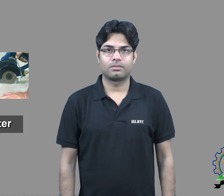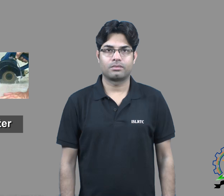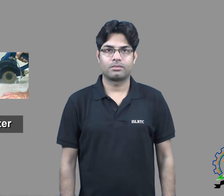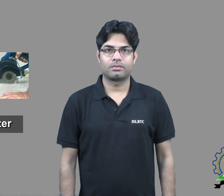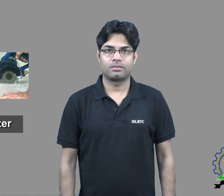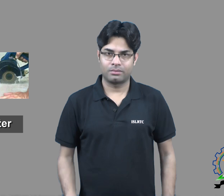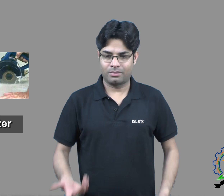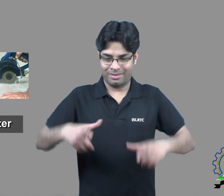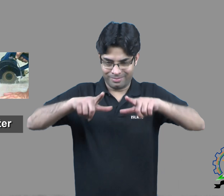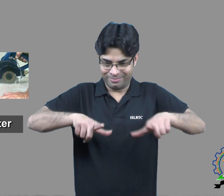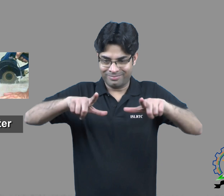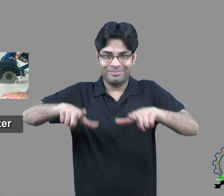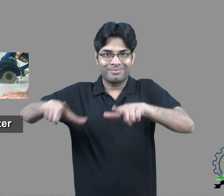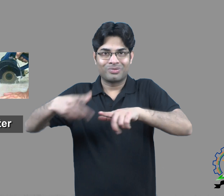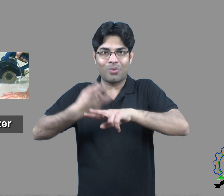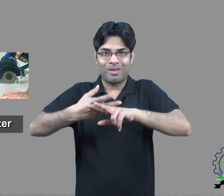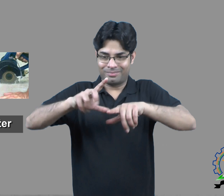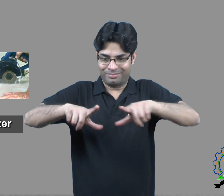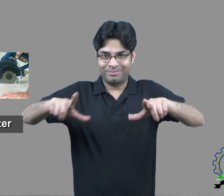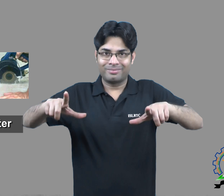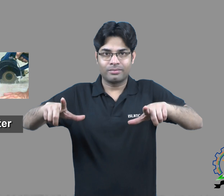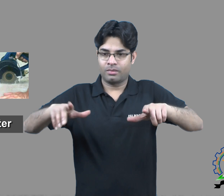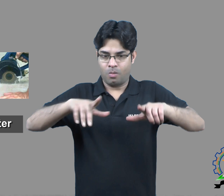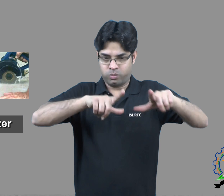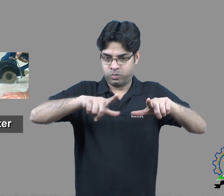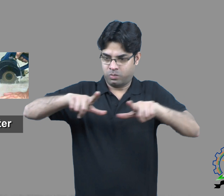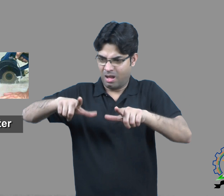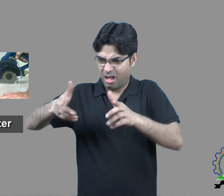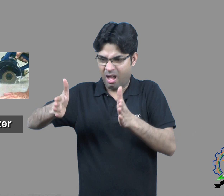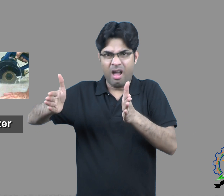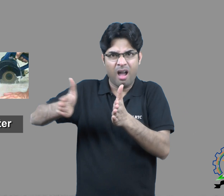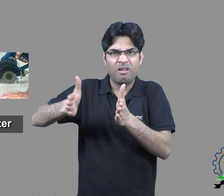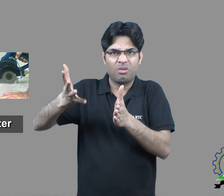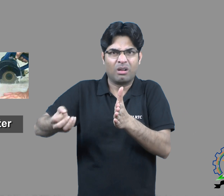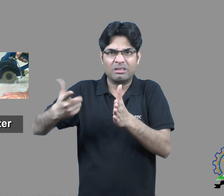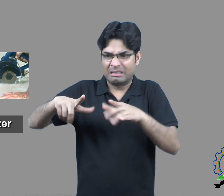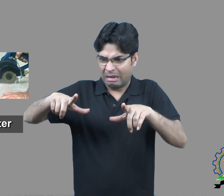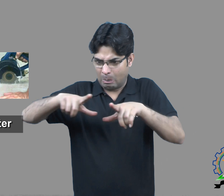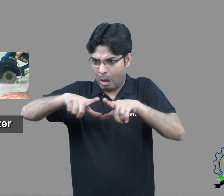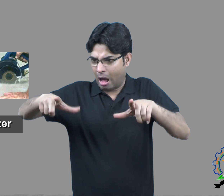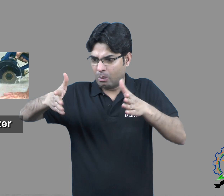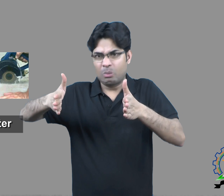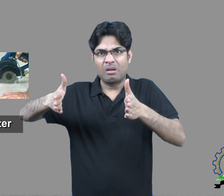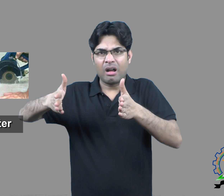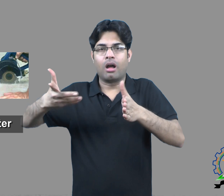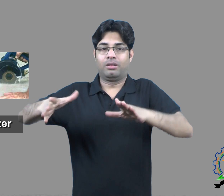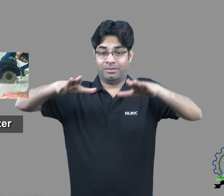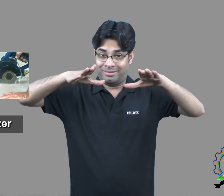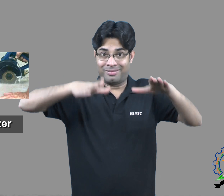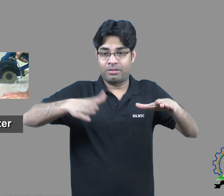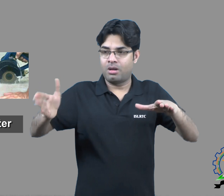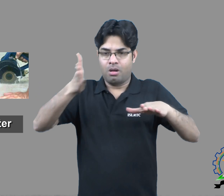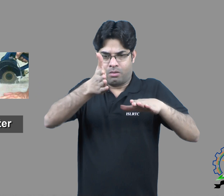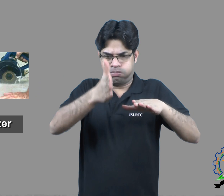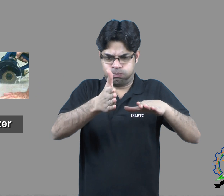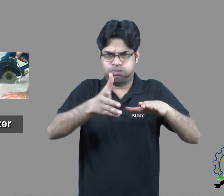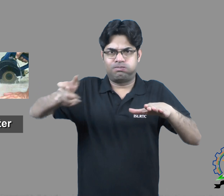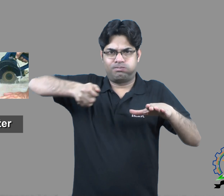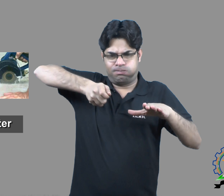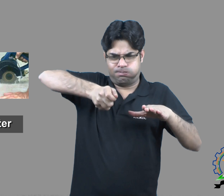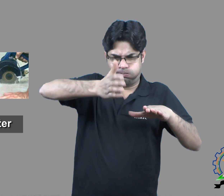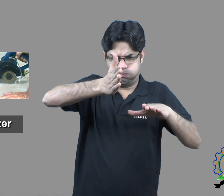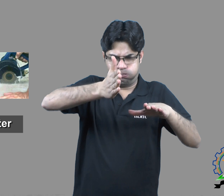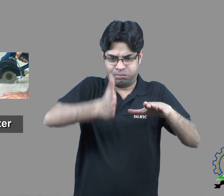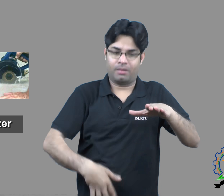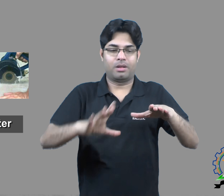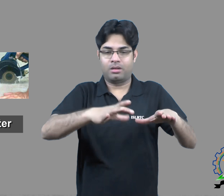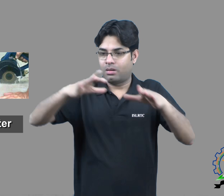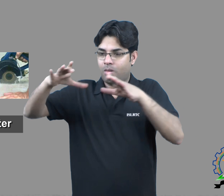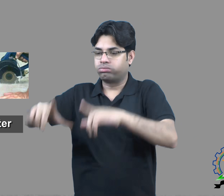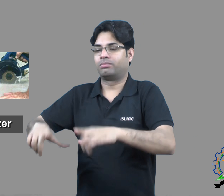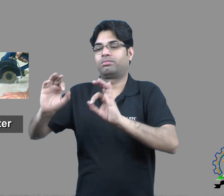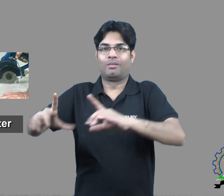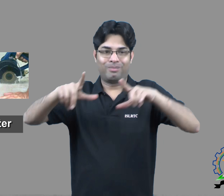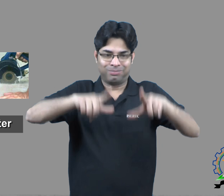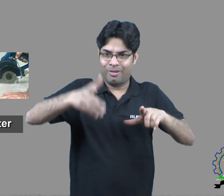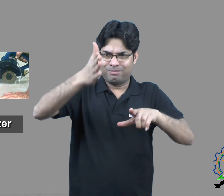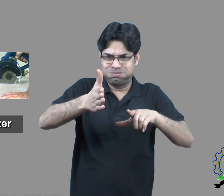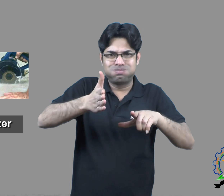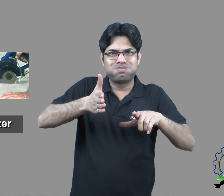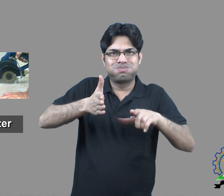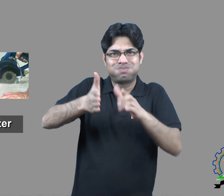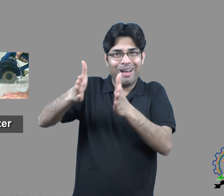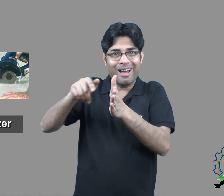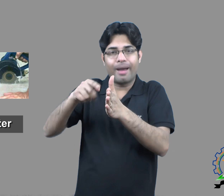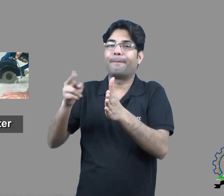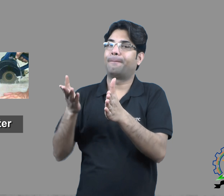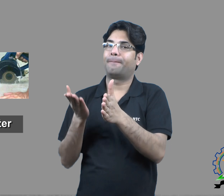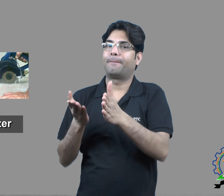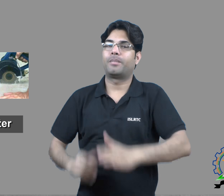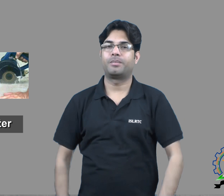Tiles Cutter